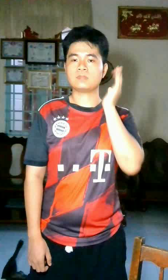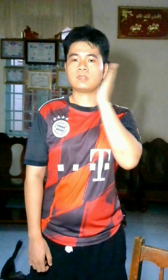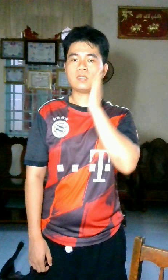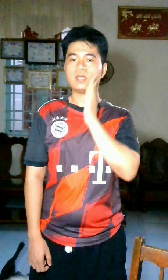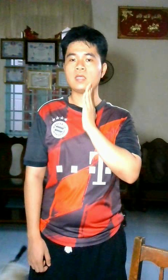dep